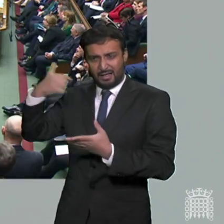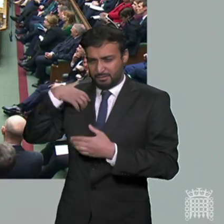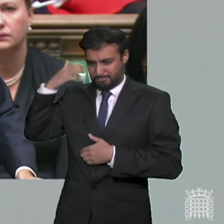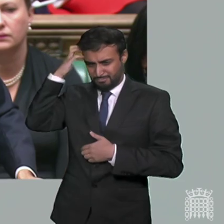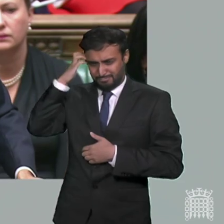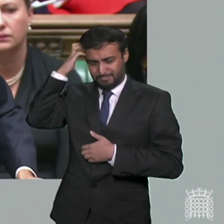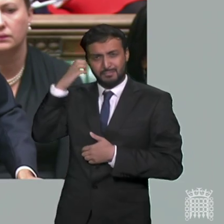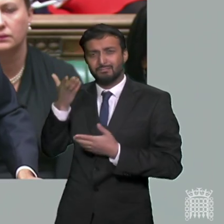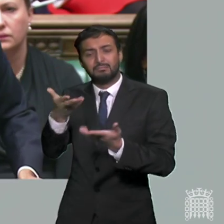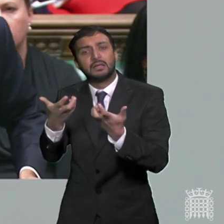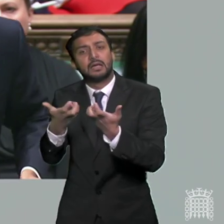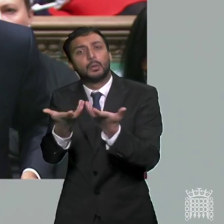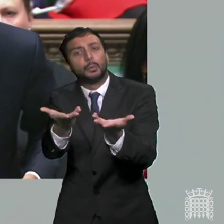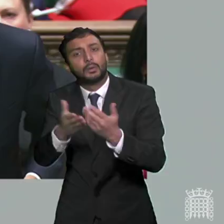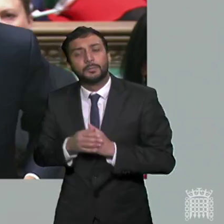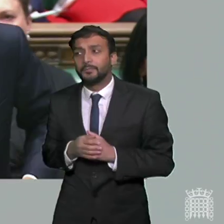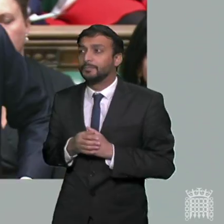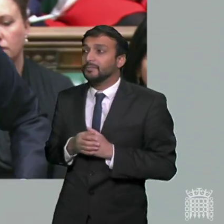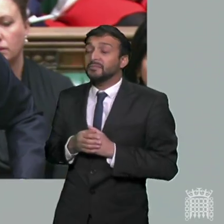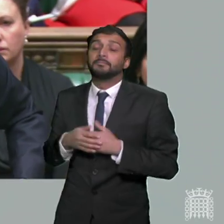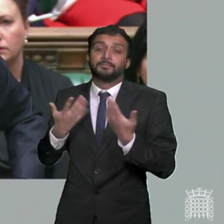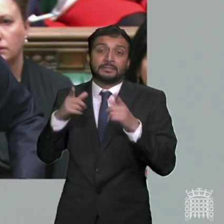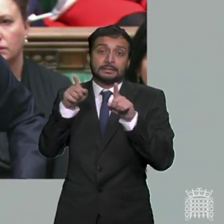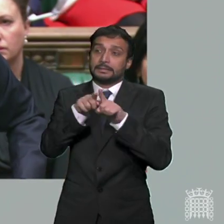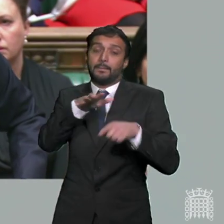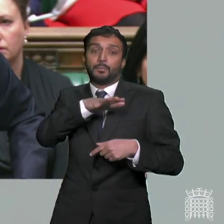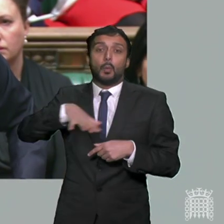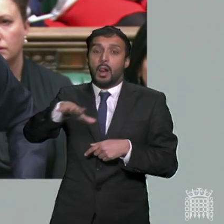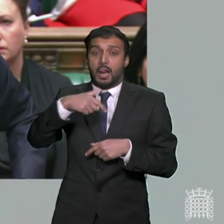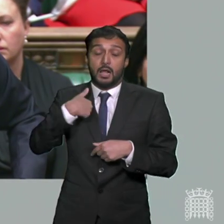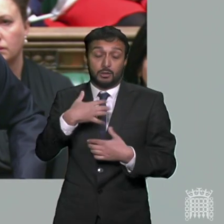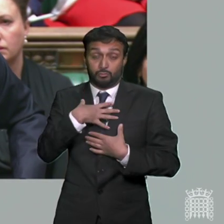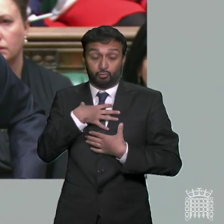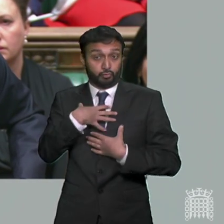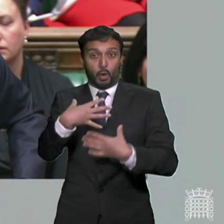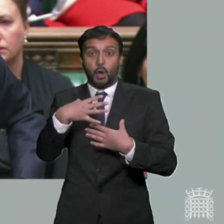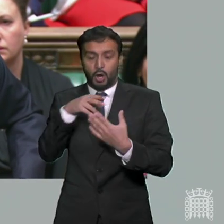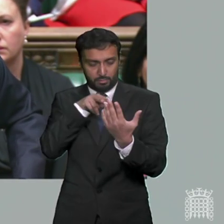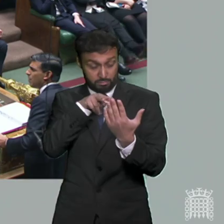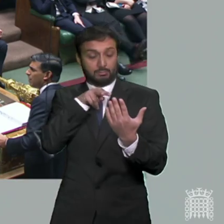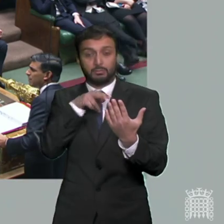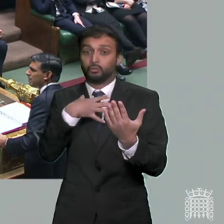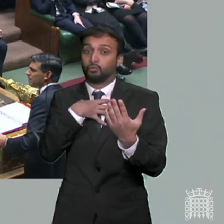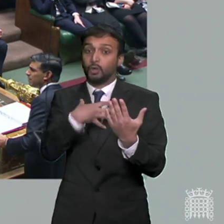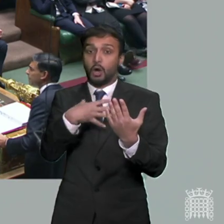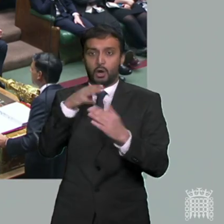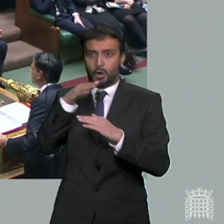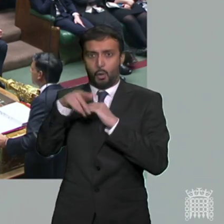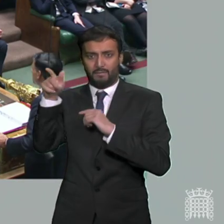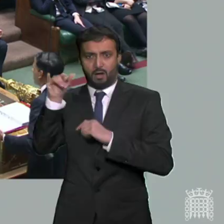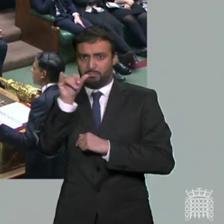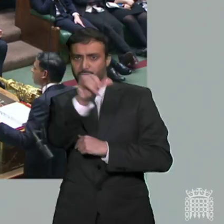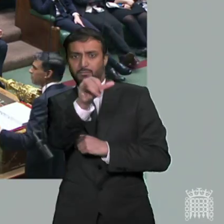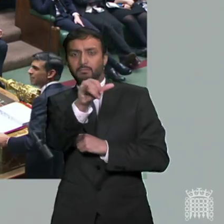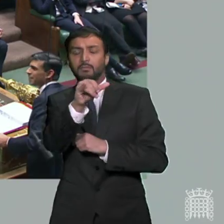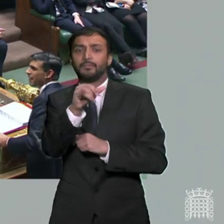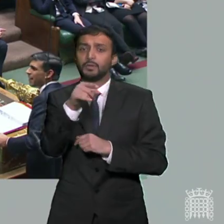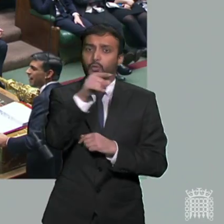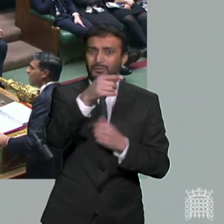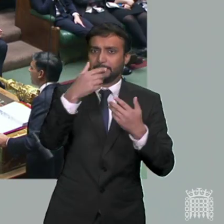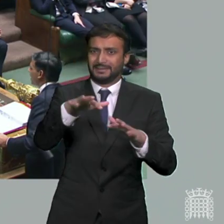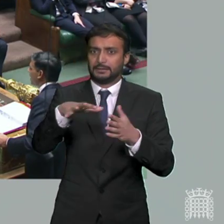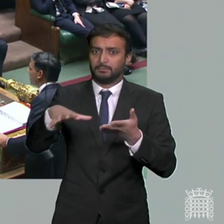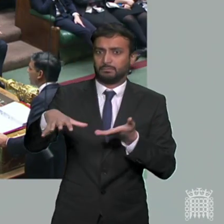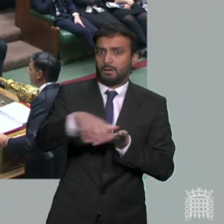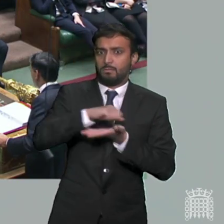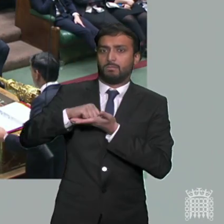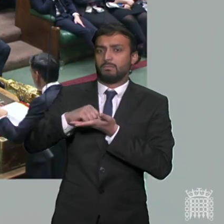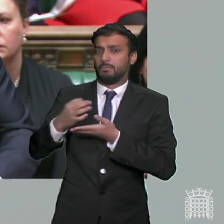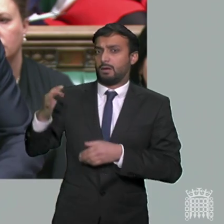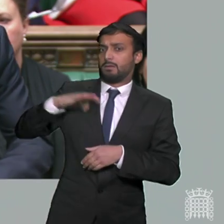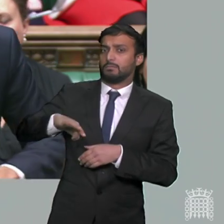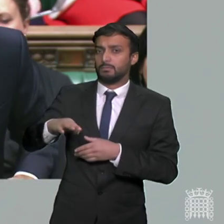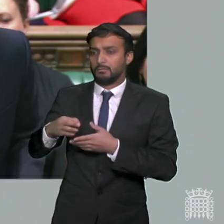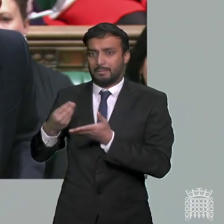Like everyone else, I was absolutely shocked to read about the allegations.